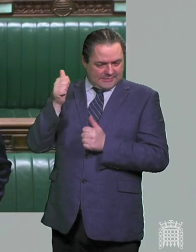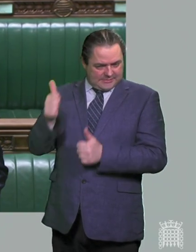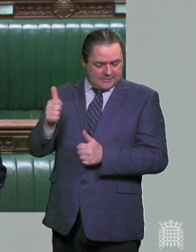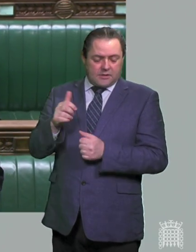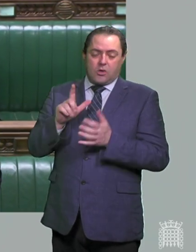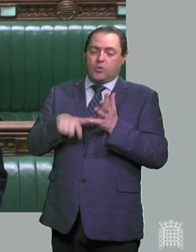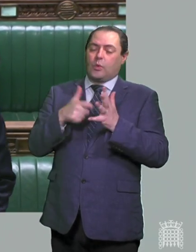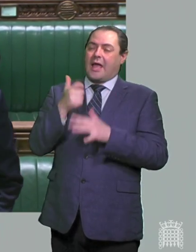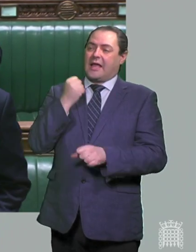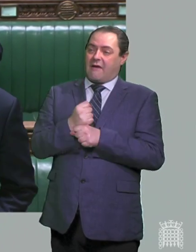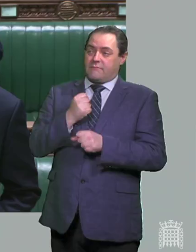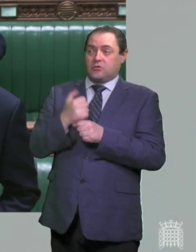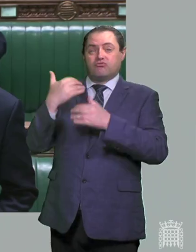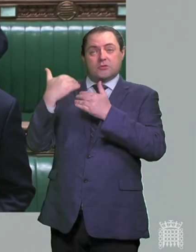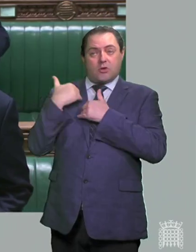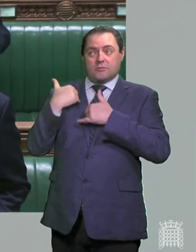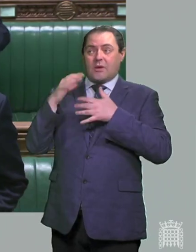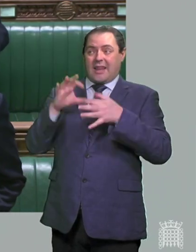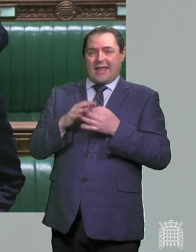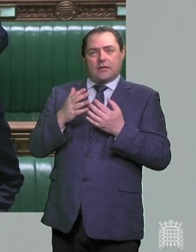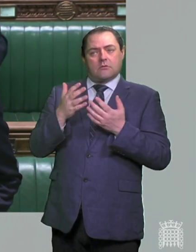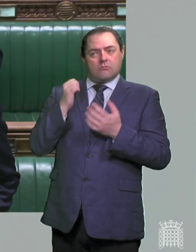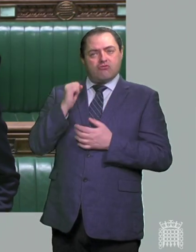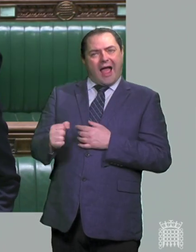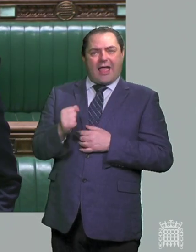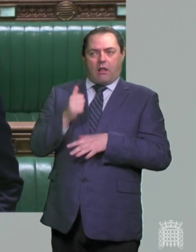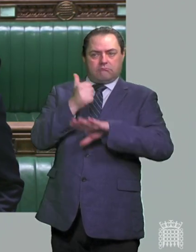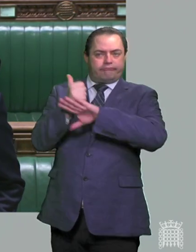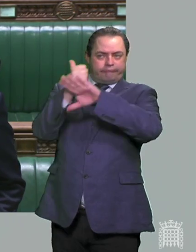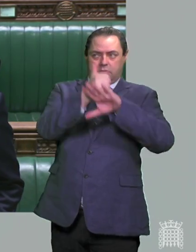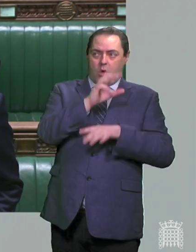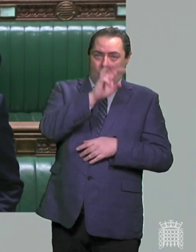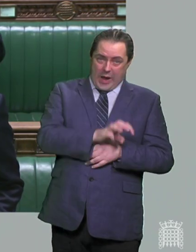The United Kingdom Government are responsible for heavy rail infrastructure in Wales.